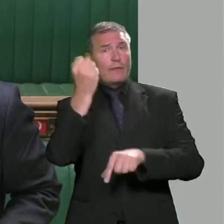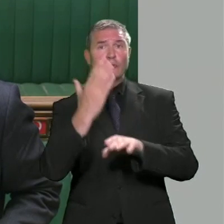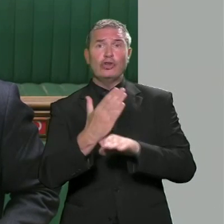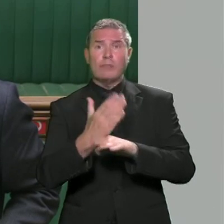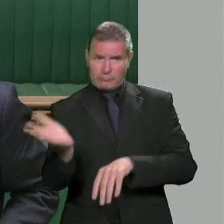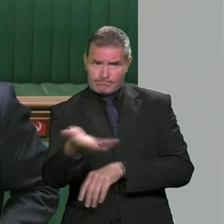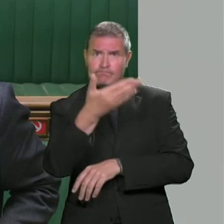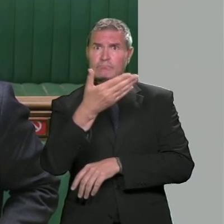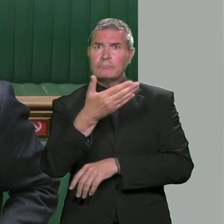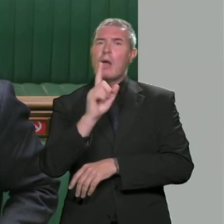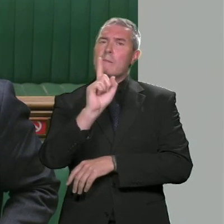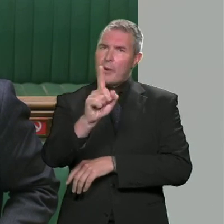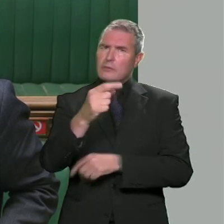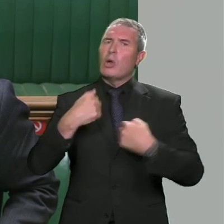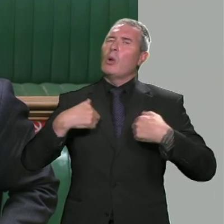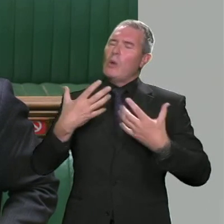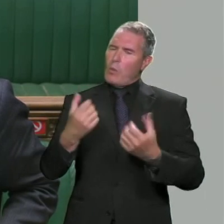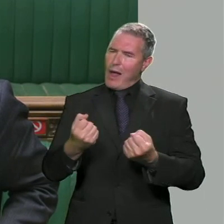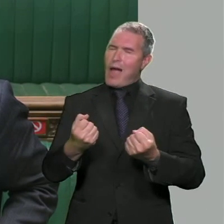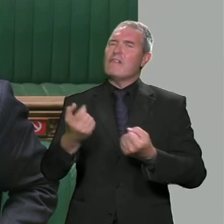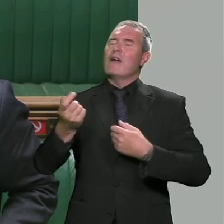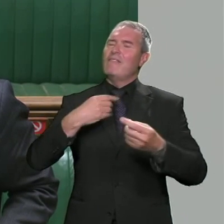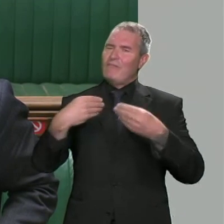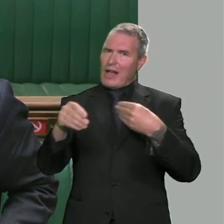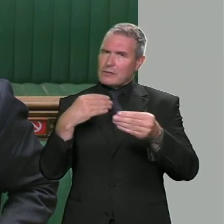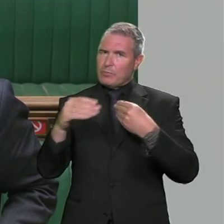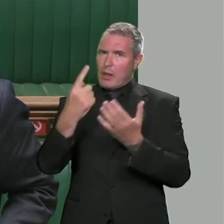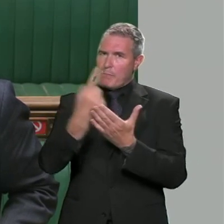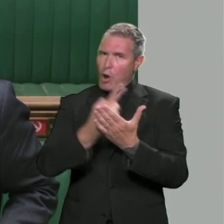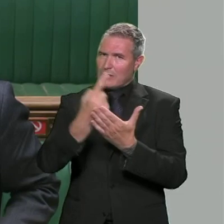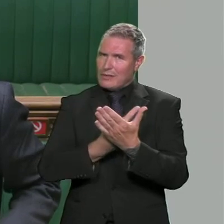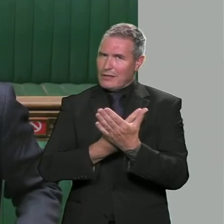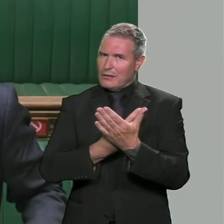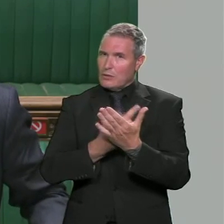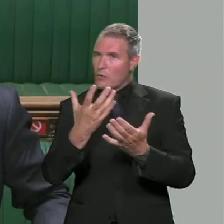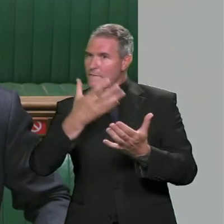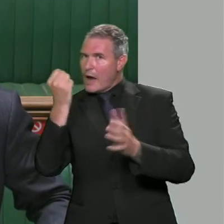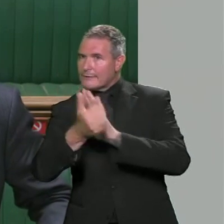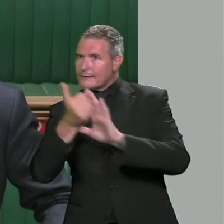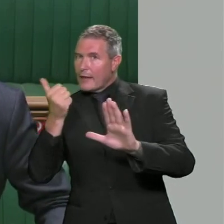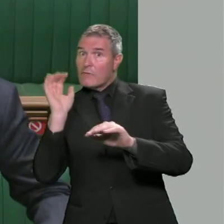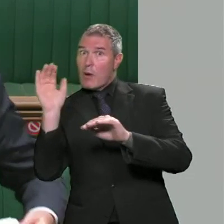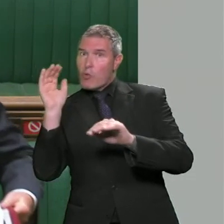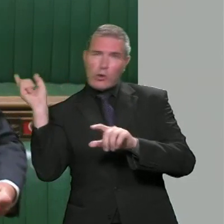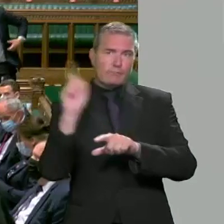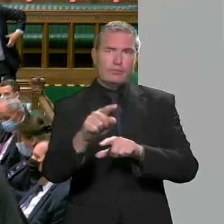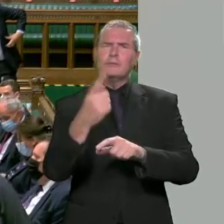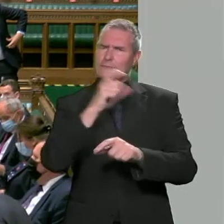Of course, we will retain an open and flexible approach towards allowing talent to come in from overseas.